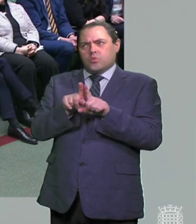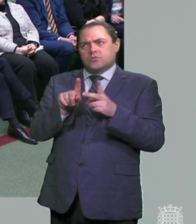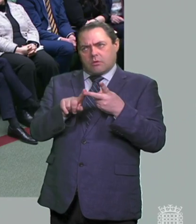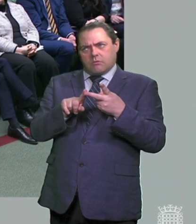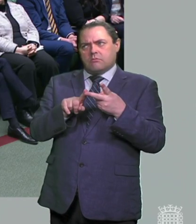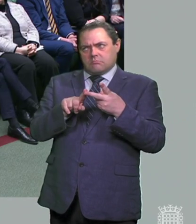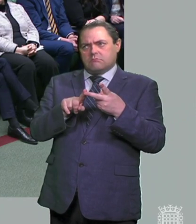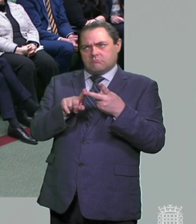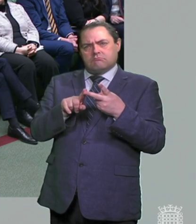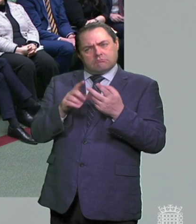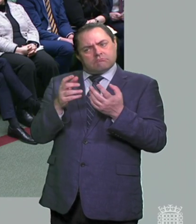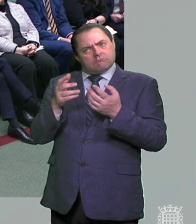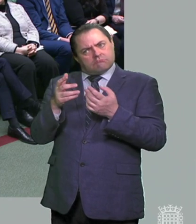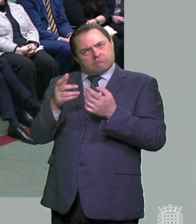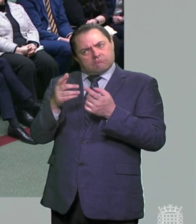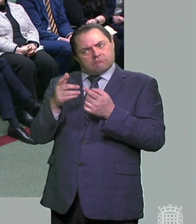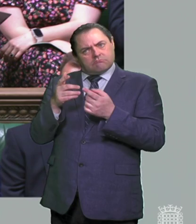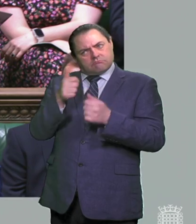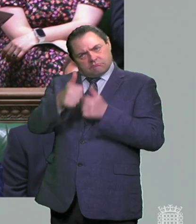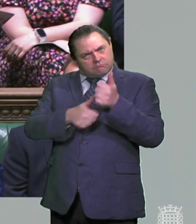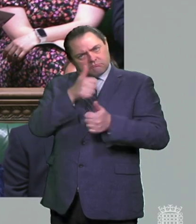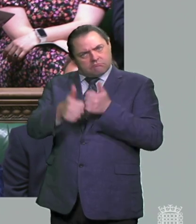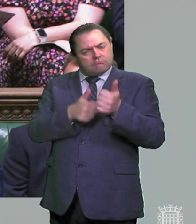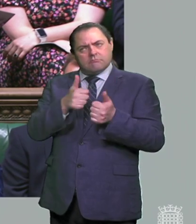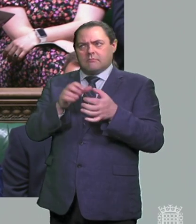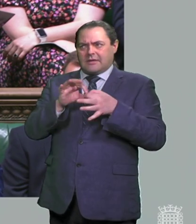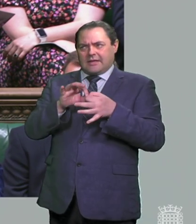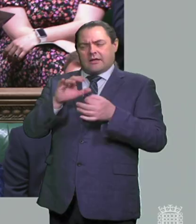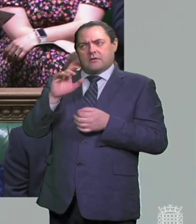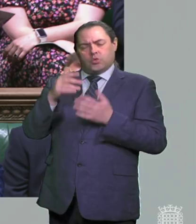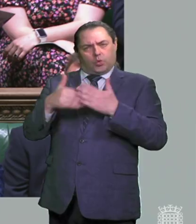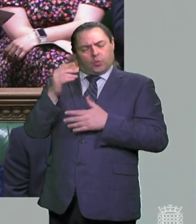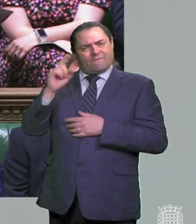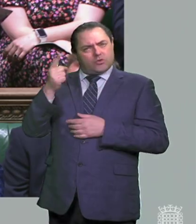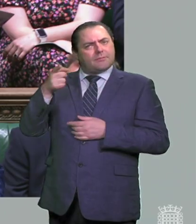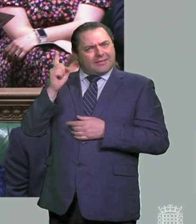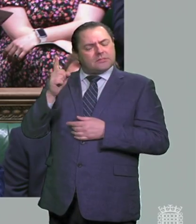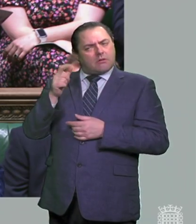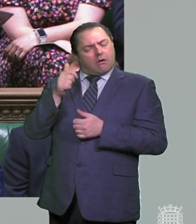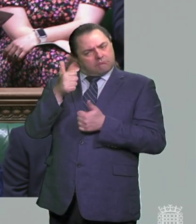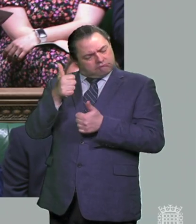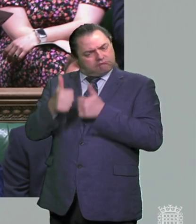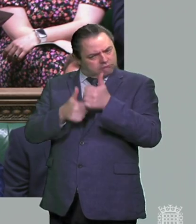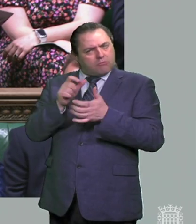I also join the honourable Lady in her tribute to the new First Minister of Scotland.